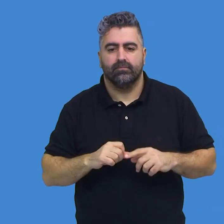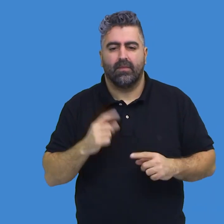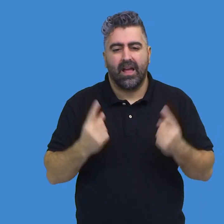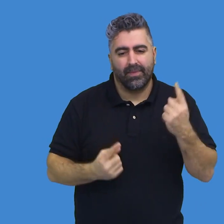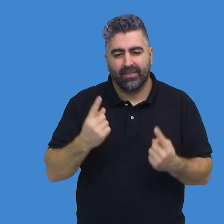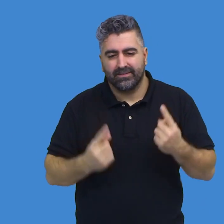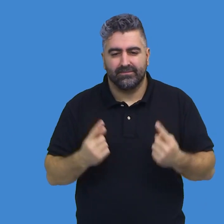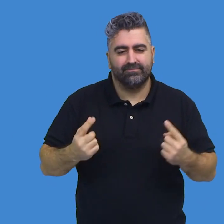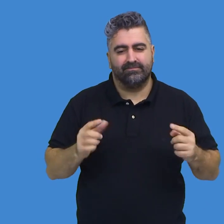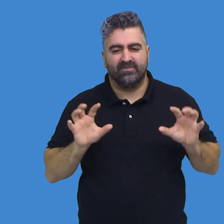alguno